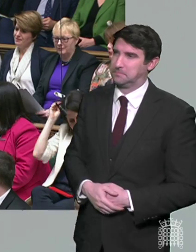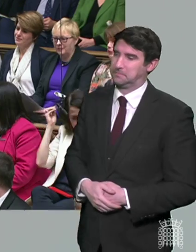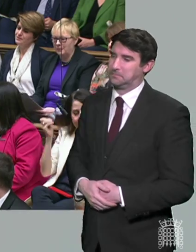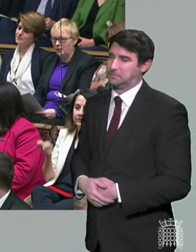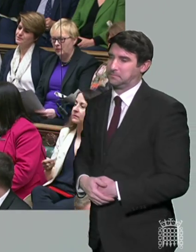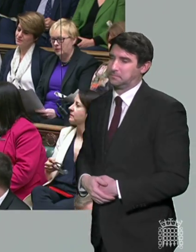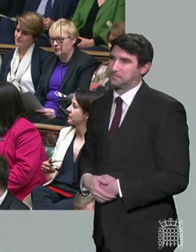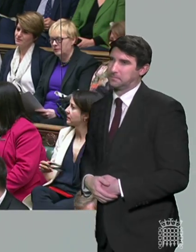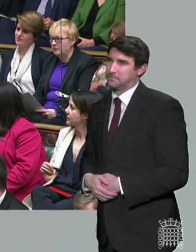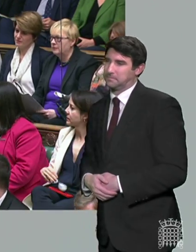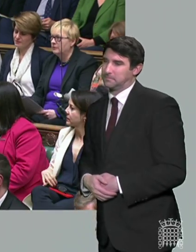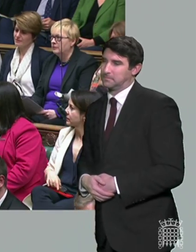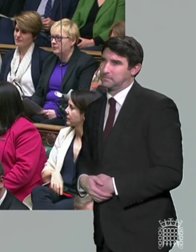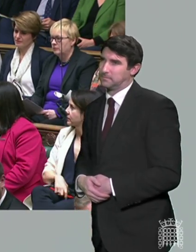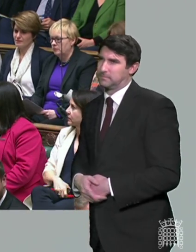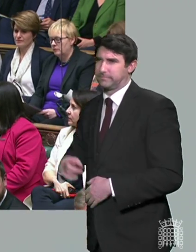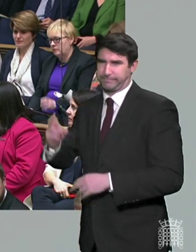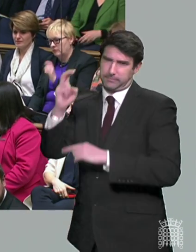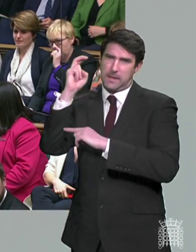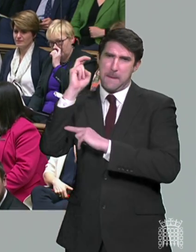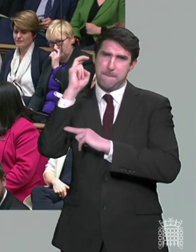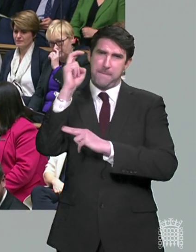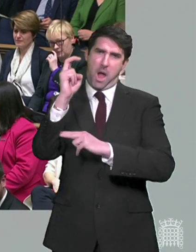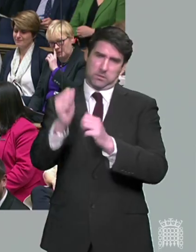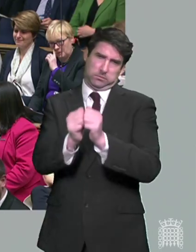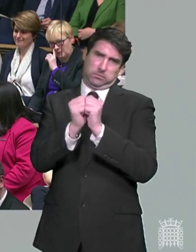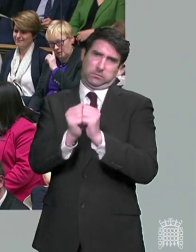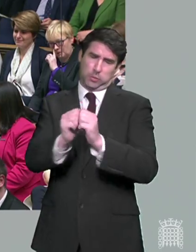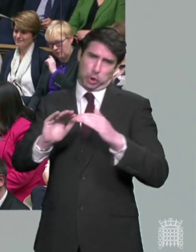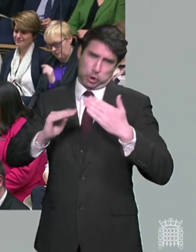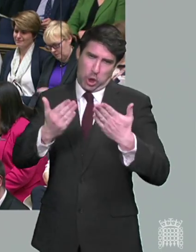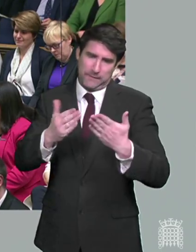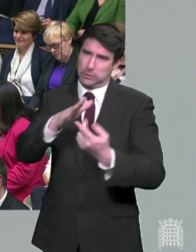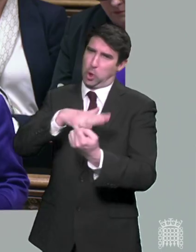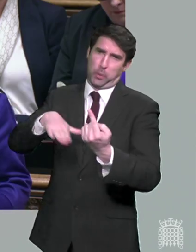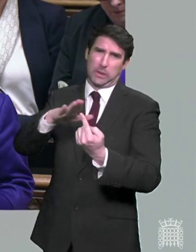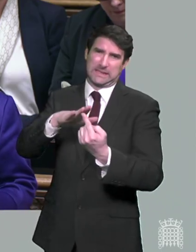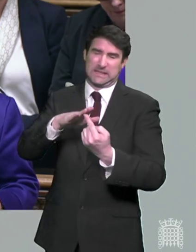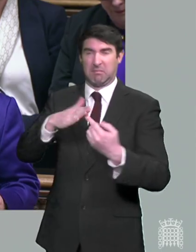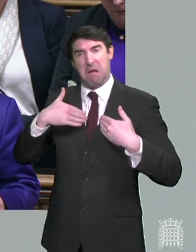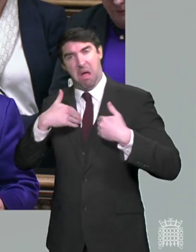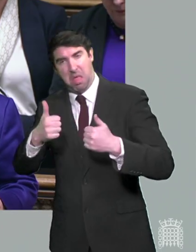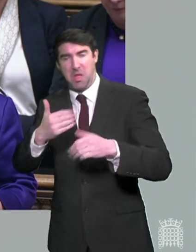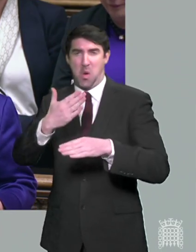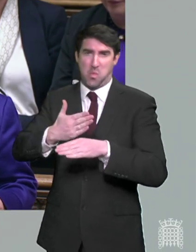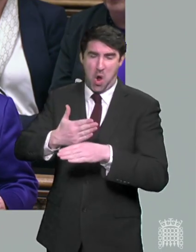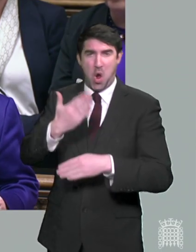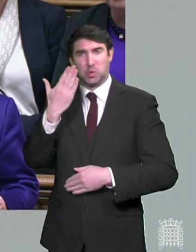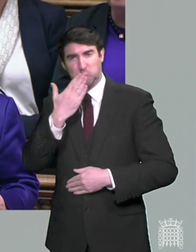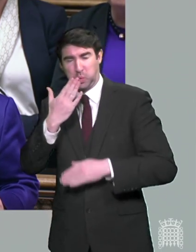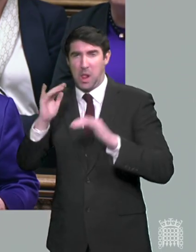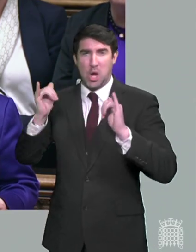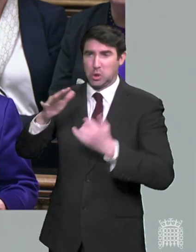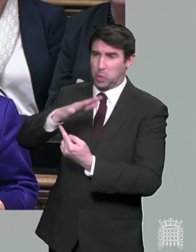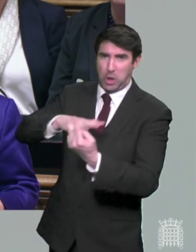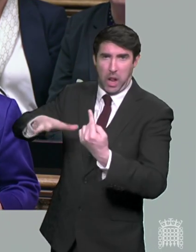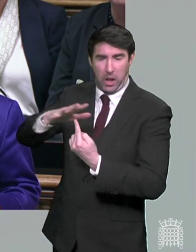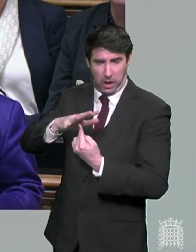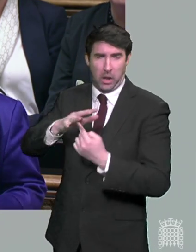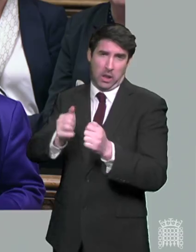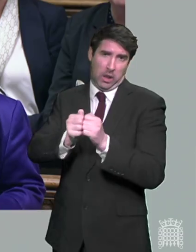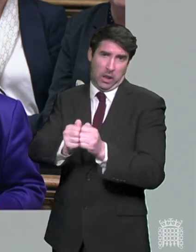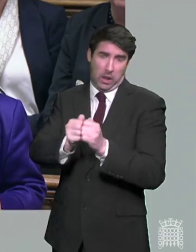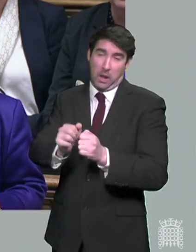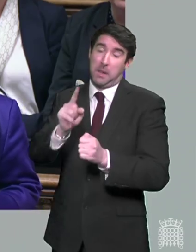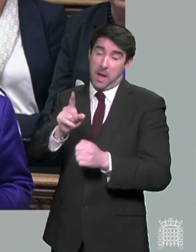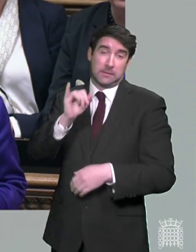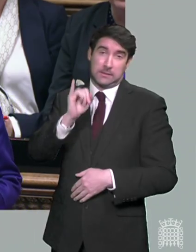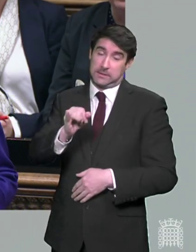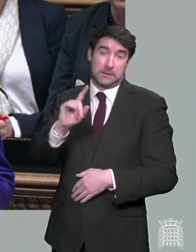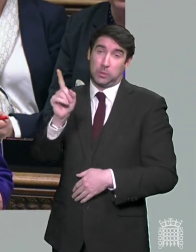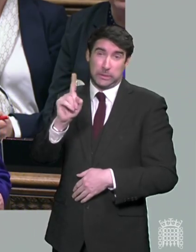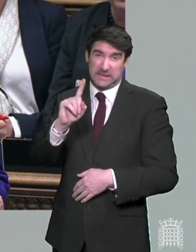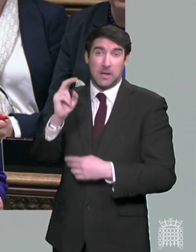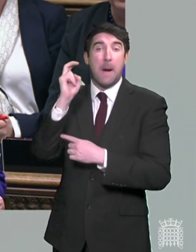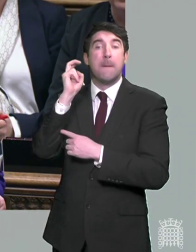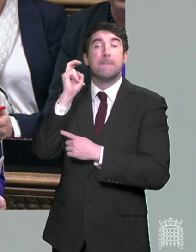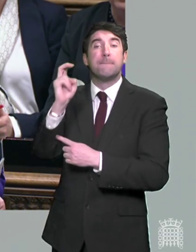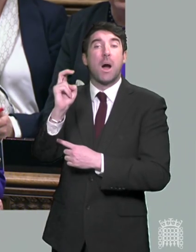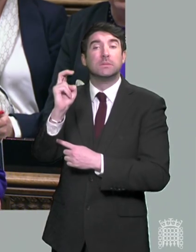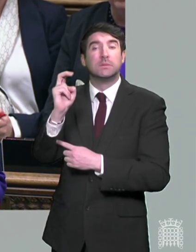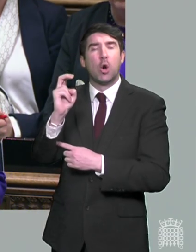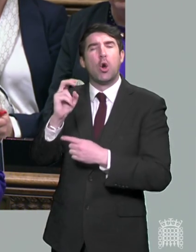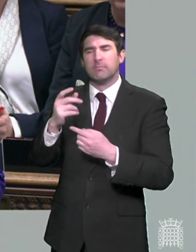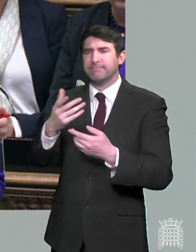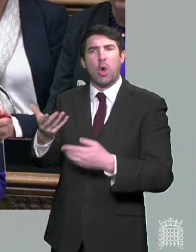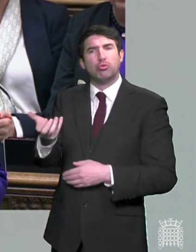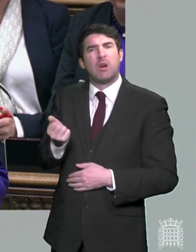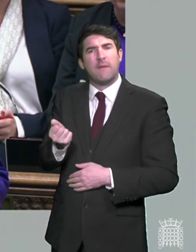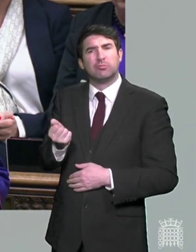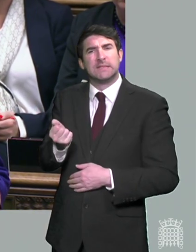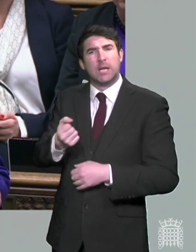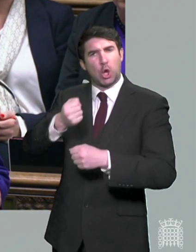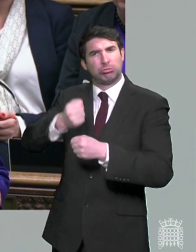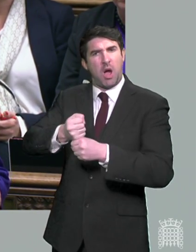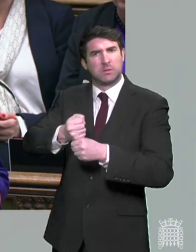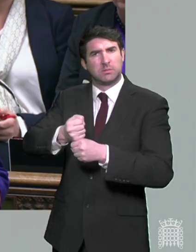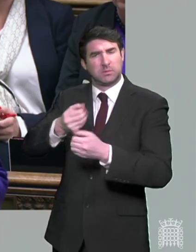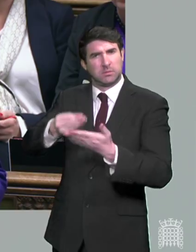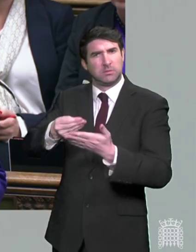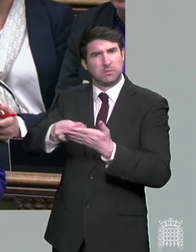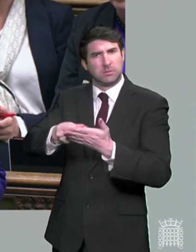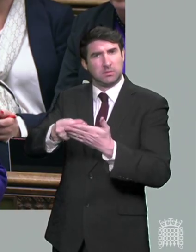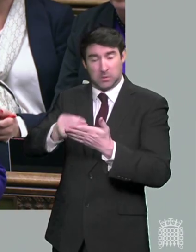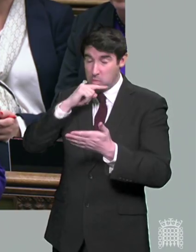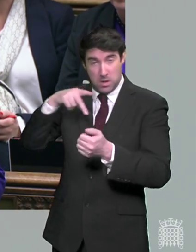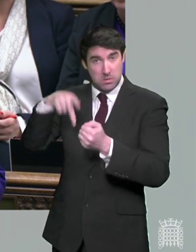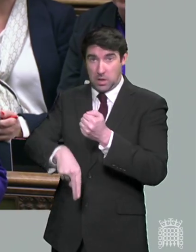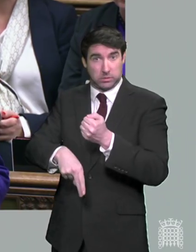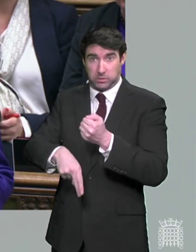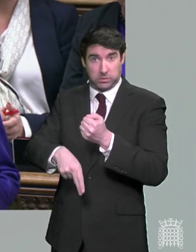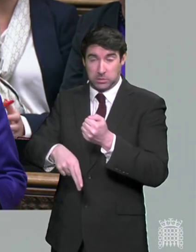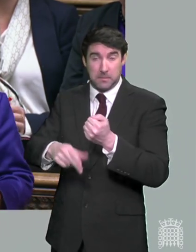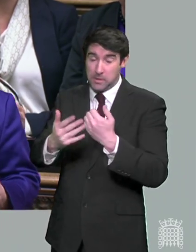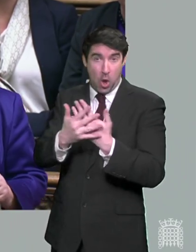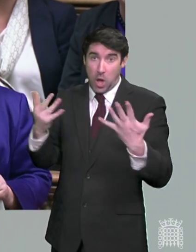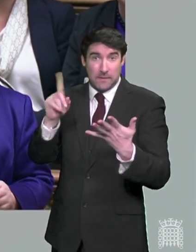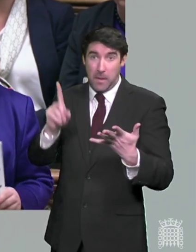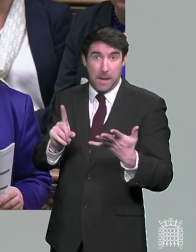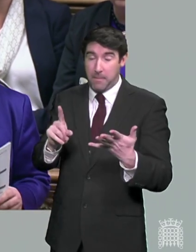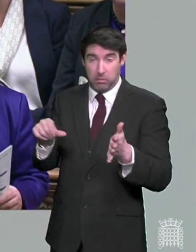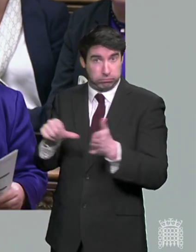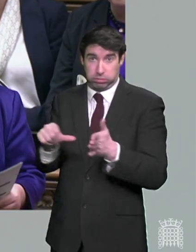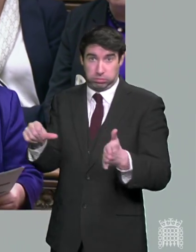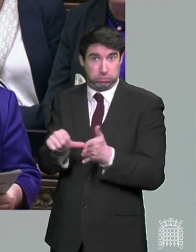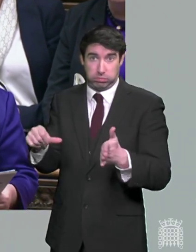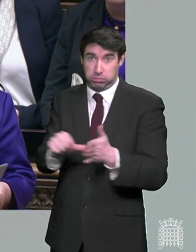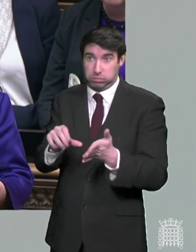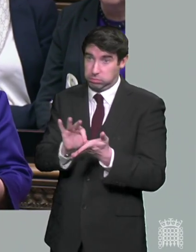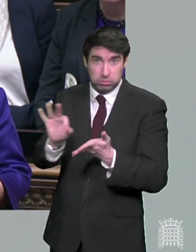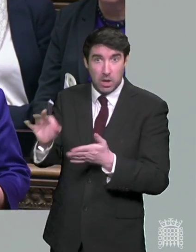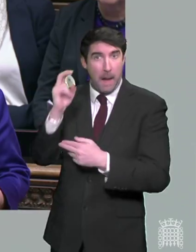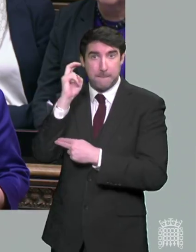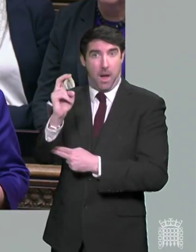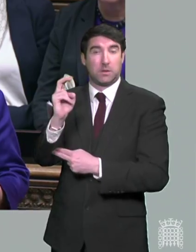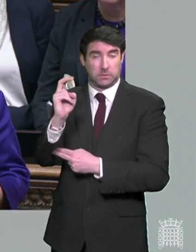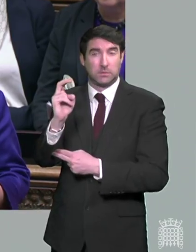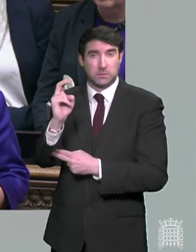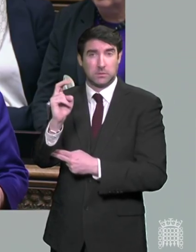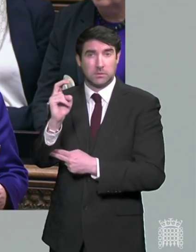Bus services are vital to our communities for work, for health, for school and for socialising but, in a matter of days, the buses that millions depend on will face another crisis with the ending of the bus recovery grant, and predicted cuts of 15% to 20% in mileage will be devastating for people across my constituency and others.